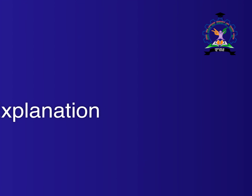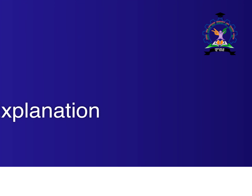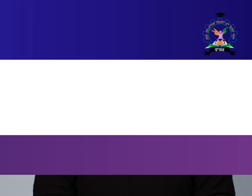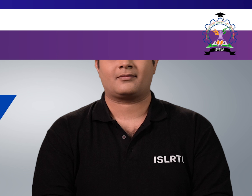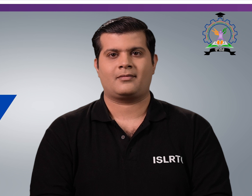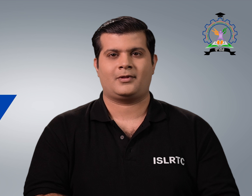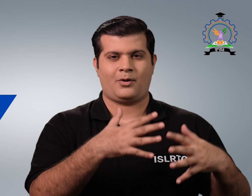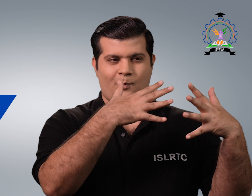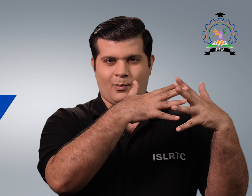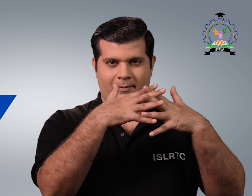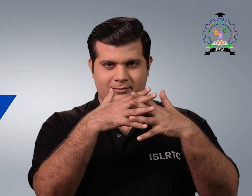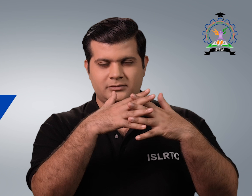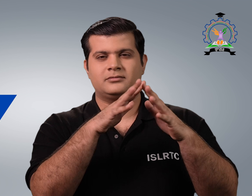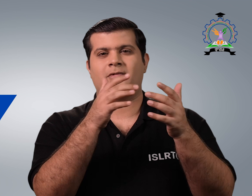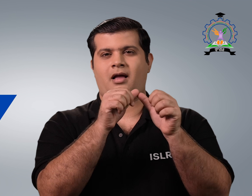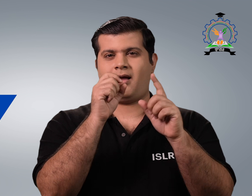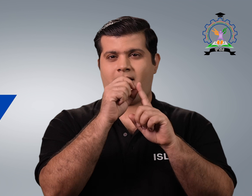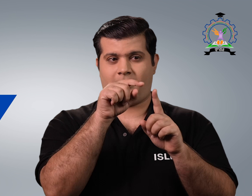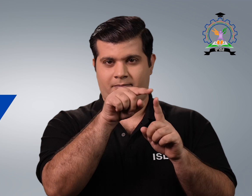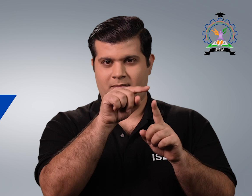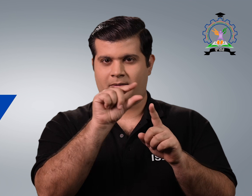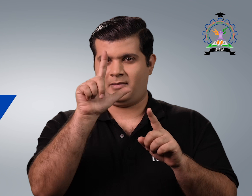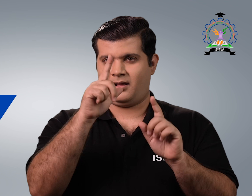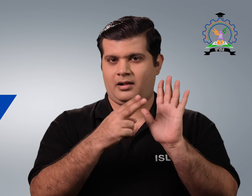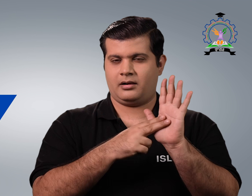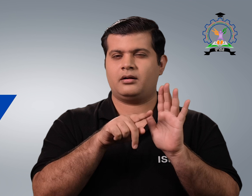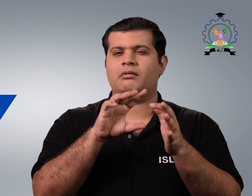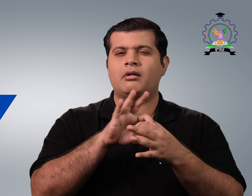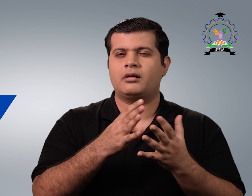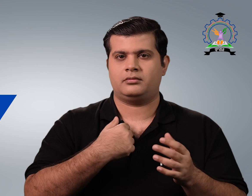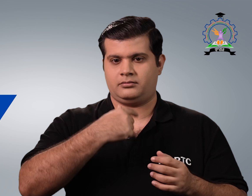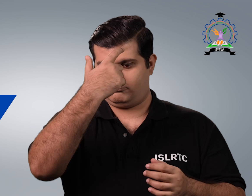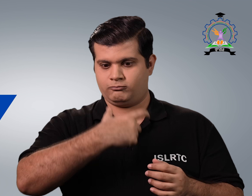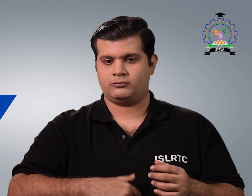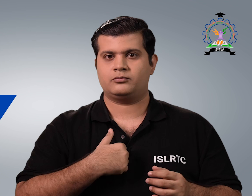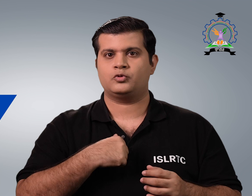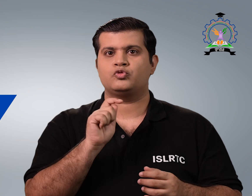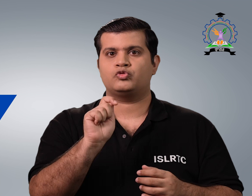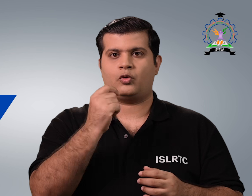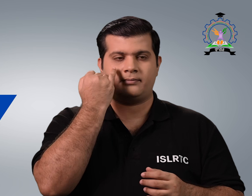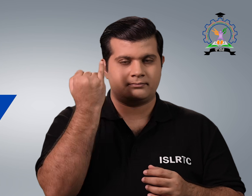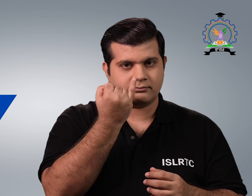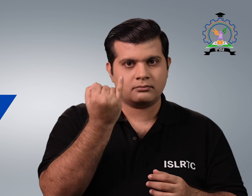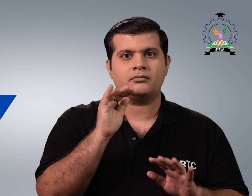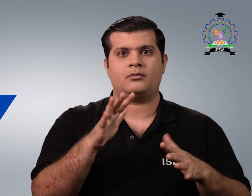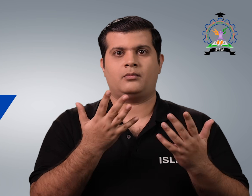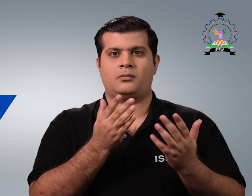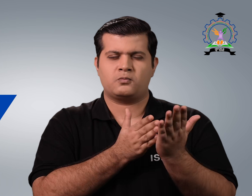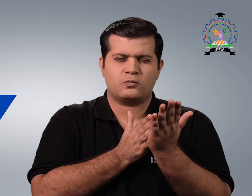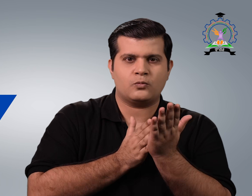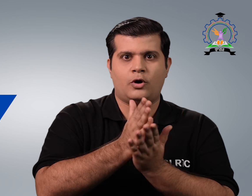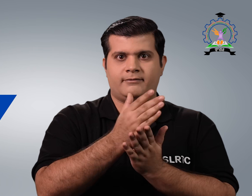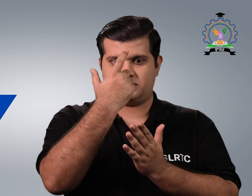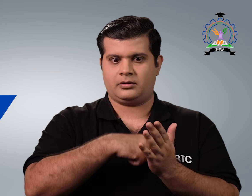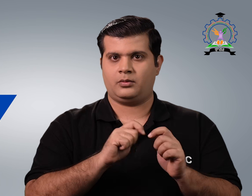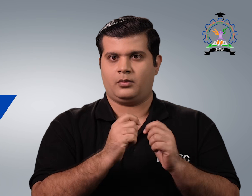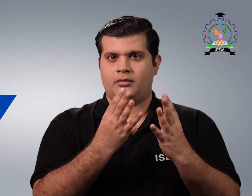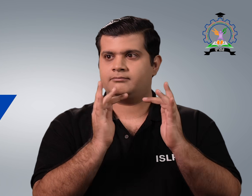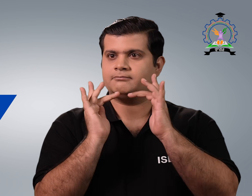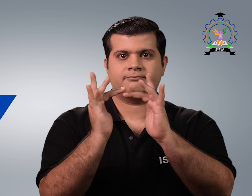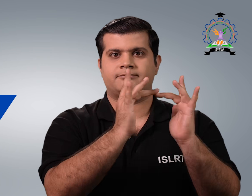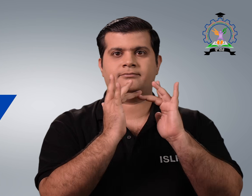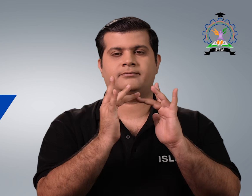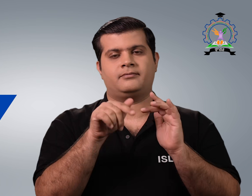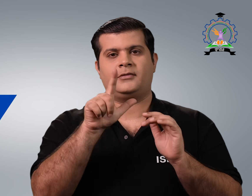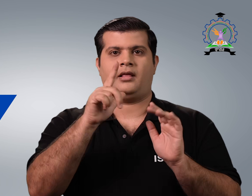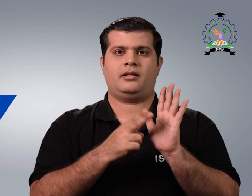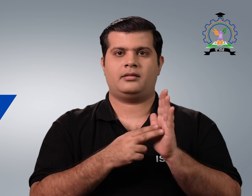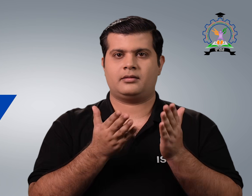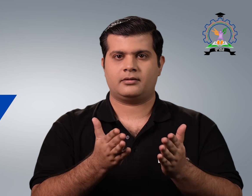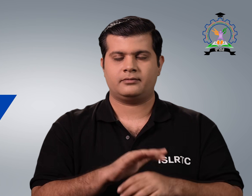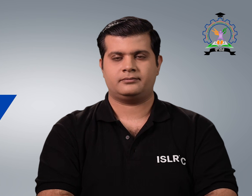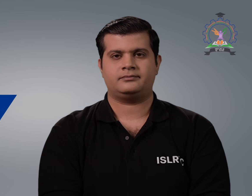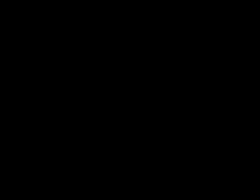It is a social networking website and app for individuals and professionals to connect with others.